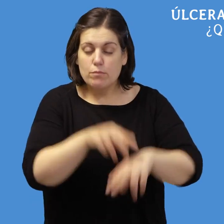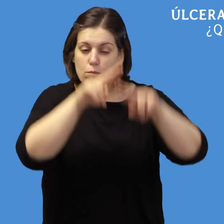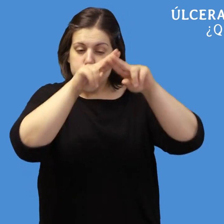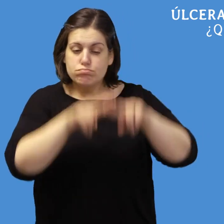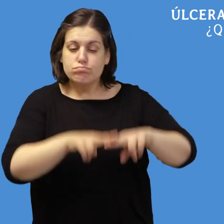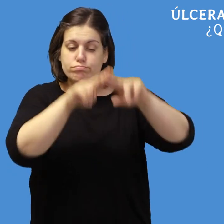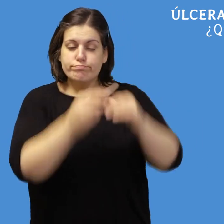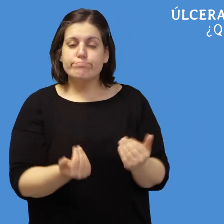revisar